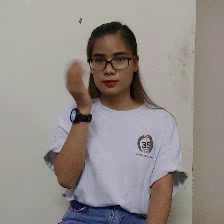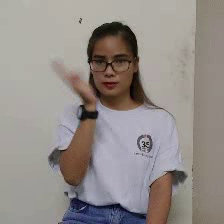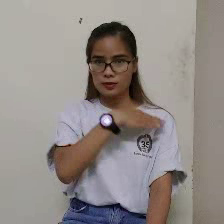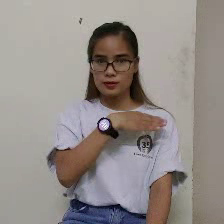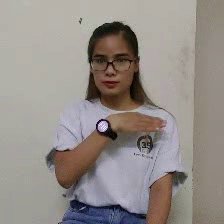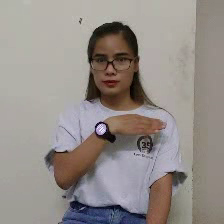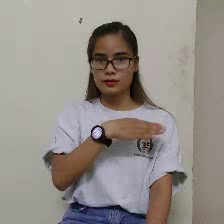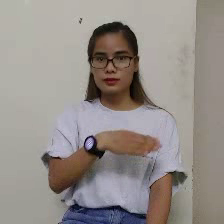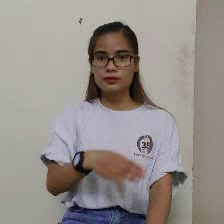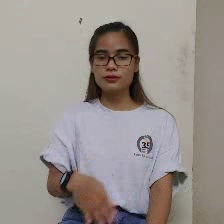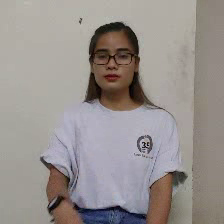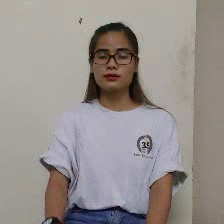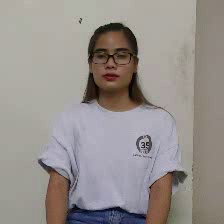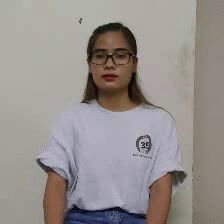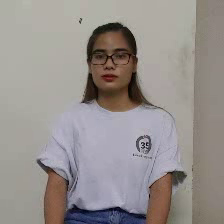Nói xấu